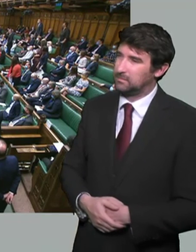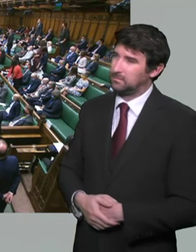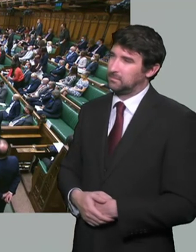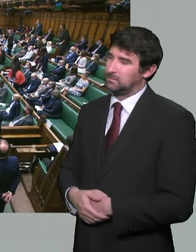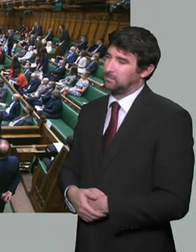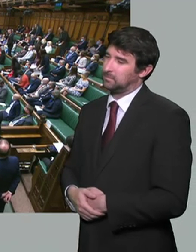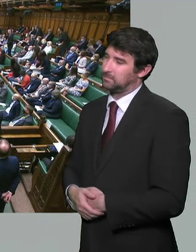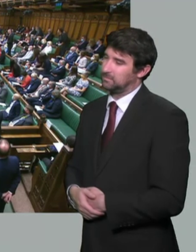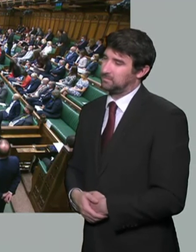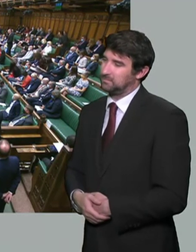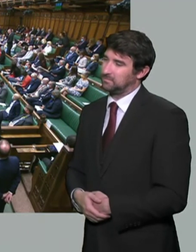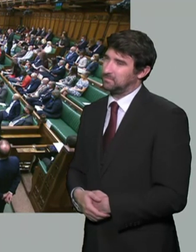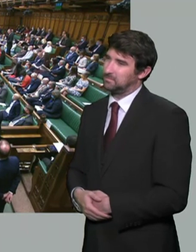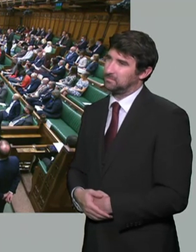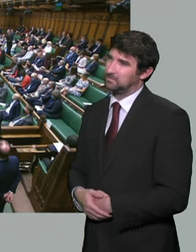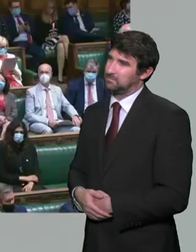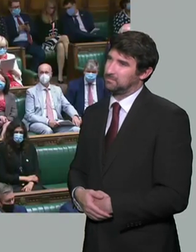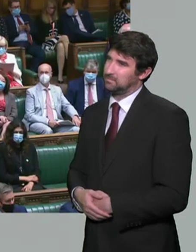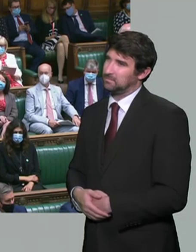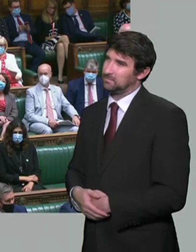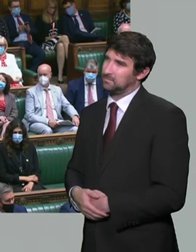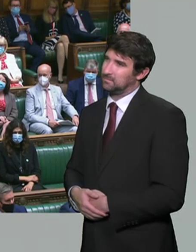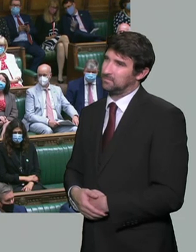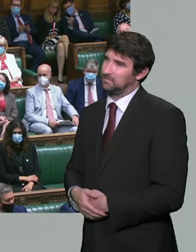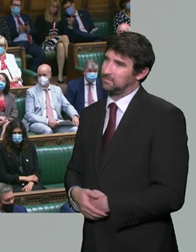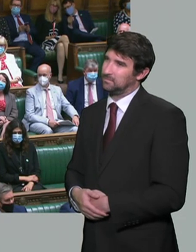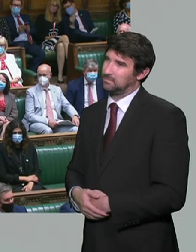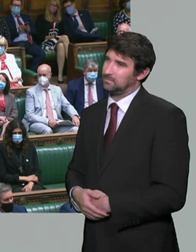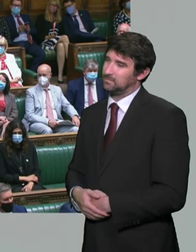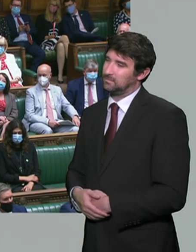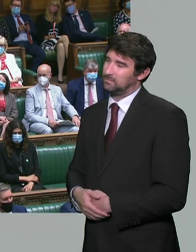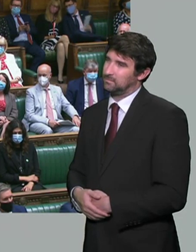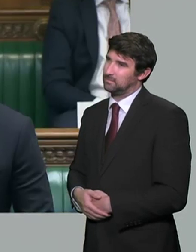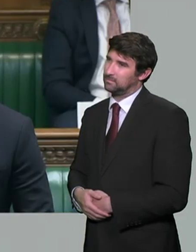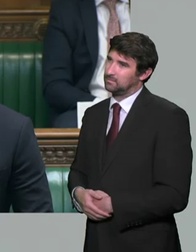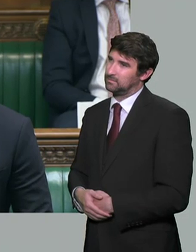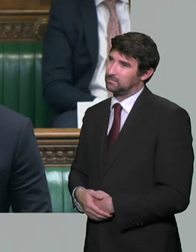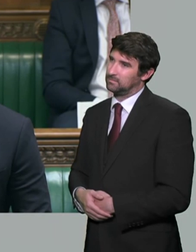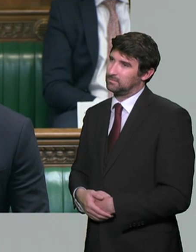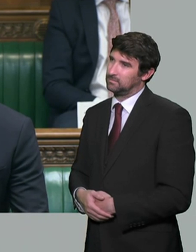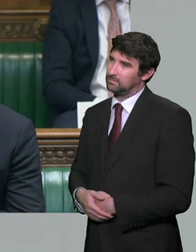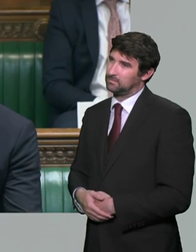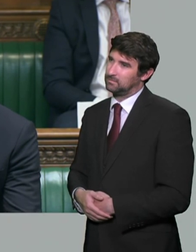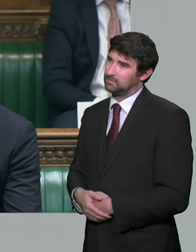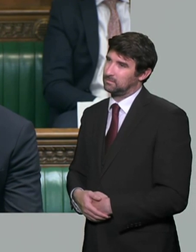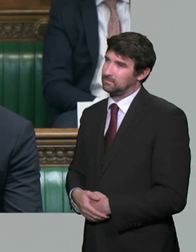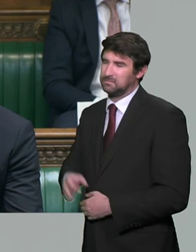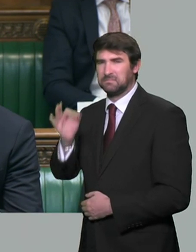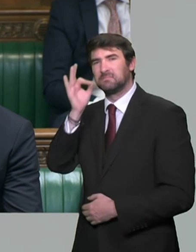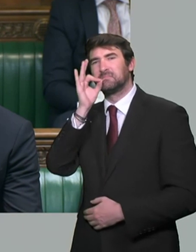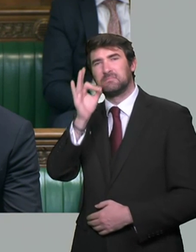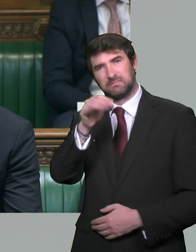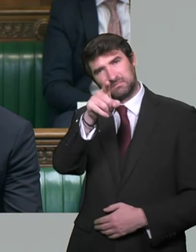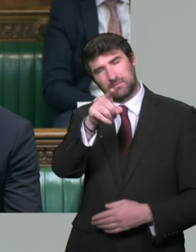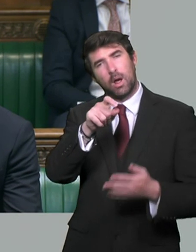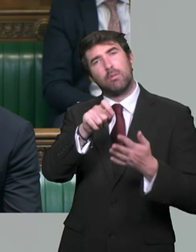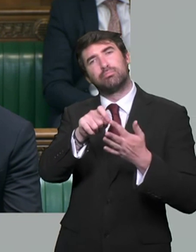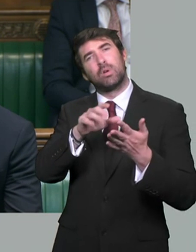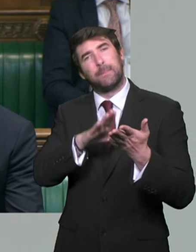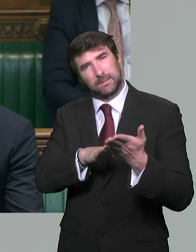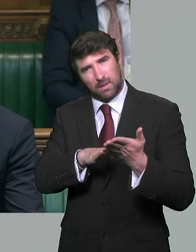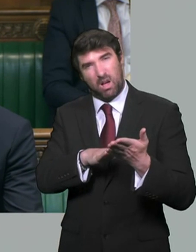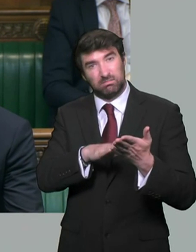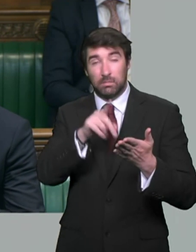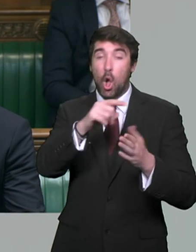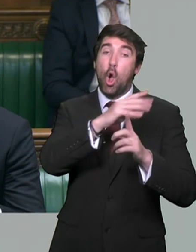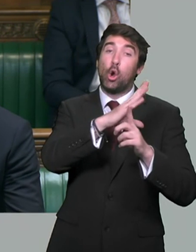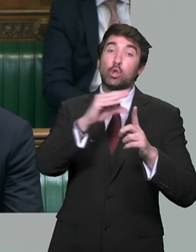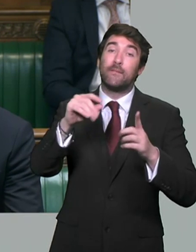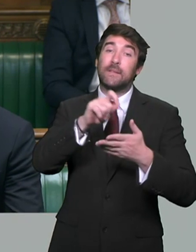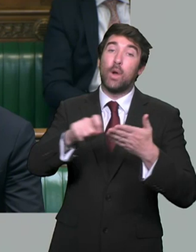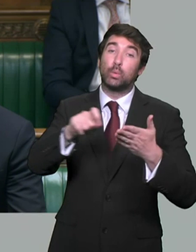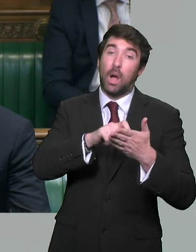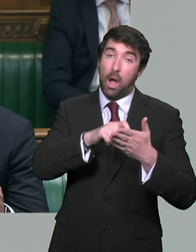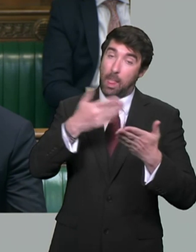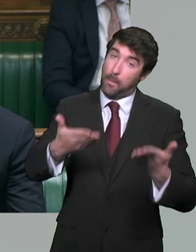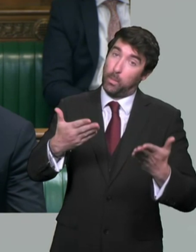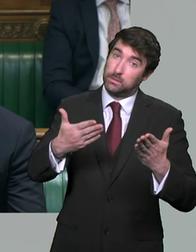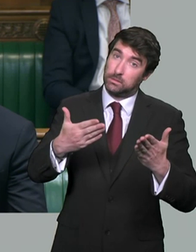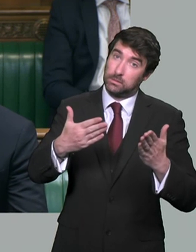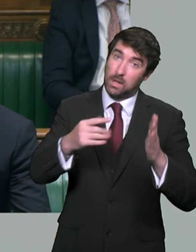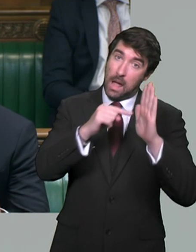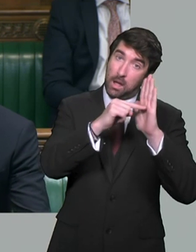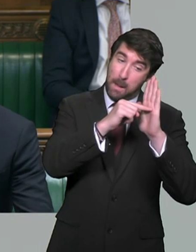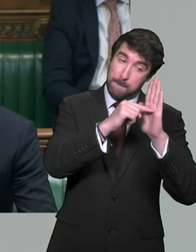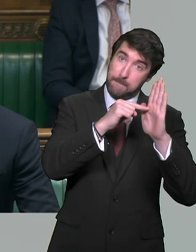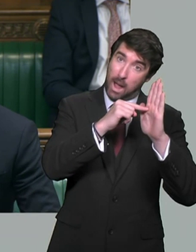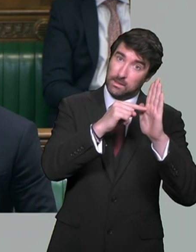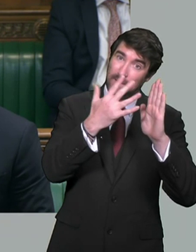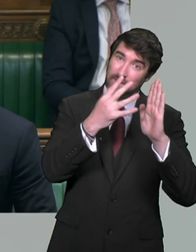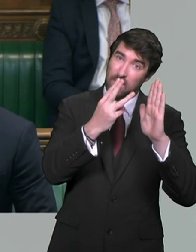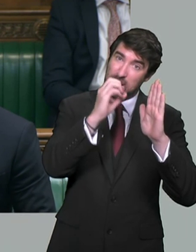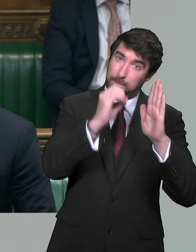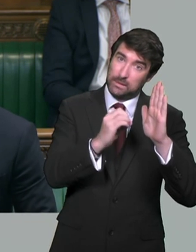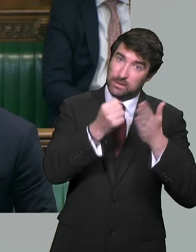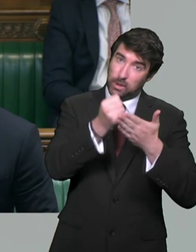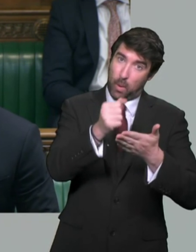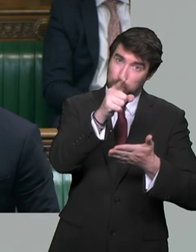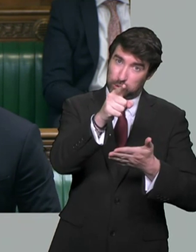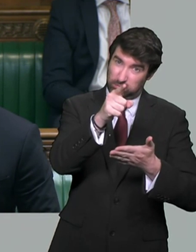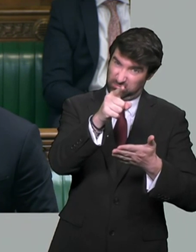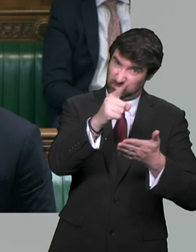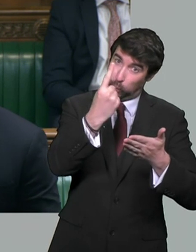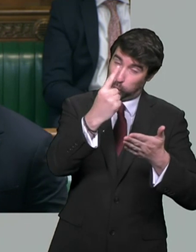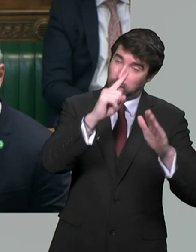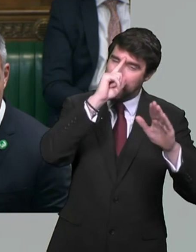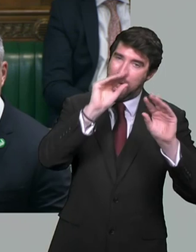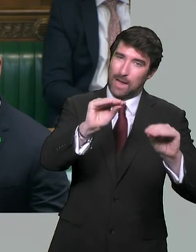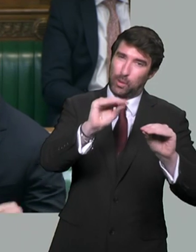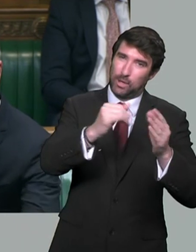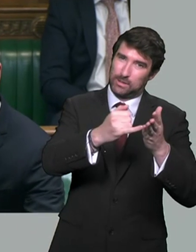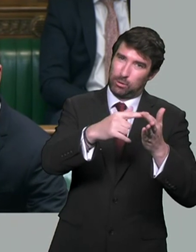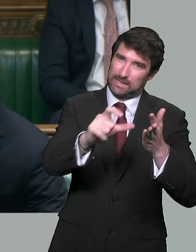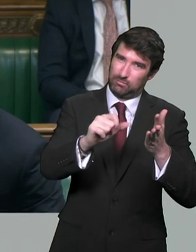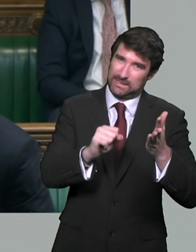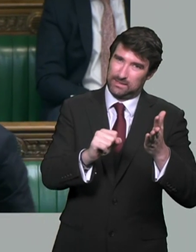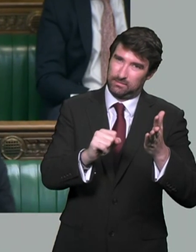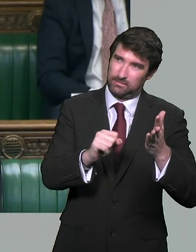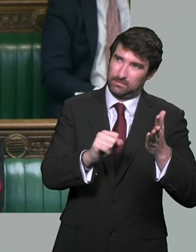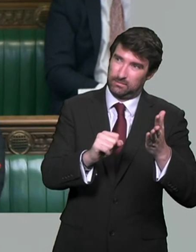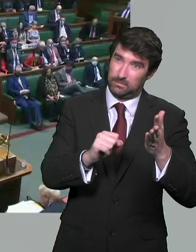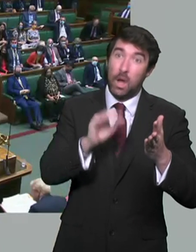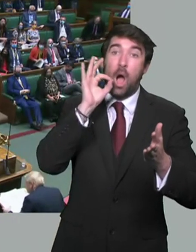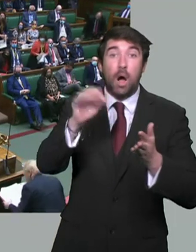Given the Education Secretary’s net approval rating among Tory supporters of minus 53, can the Prime Minister get to his feet, put his hand on his heart and promise the country, this House and his own supporters that his Education Secretary is the right person for the job and is up to the job?